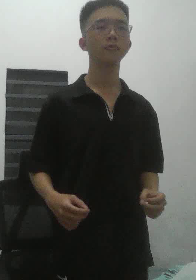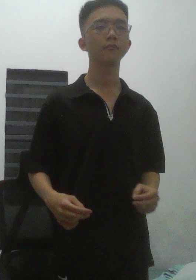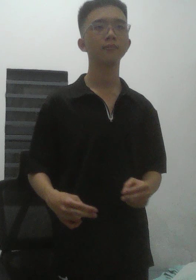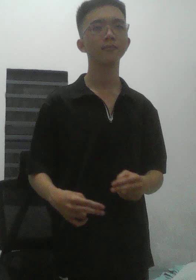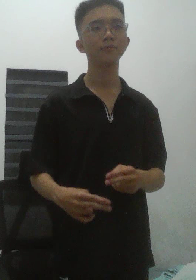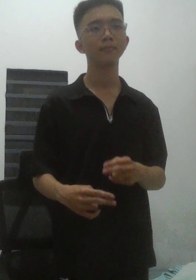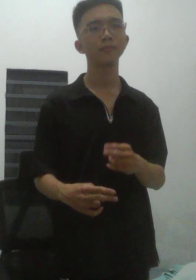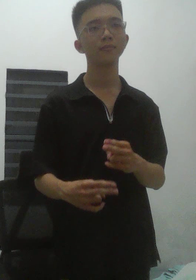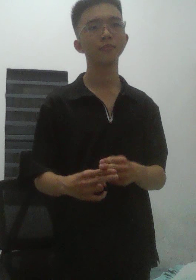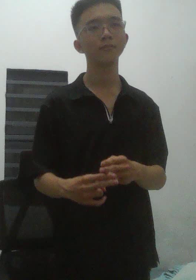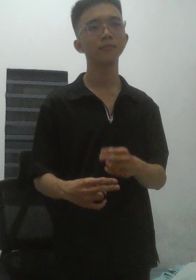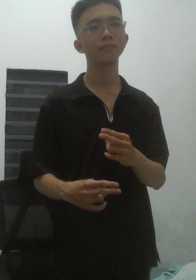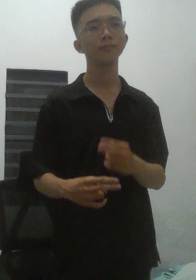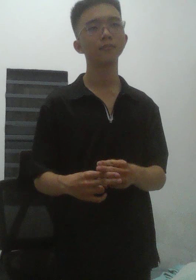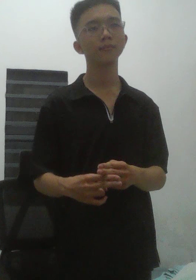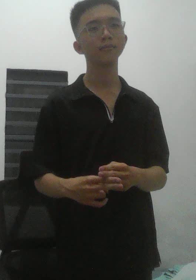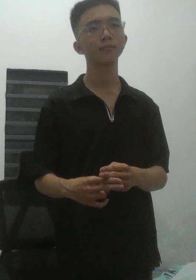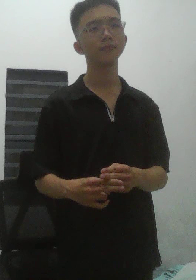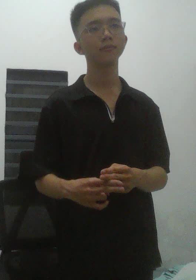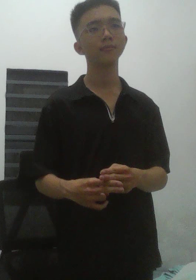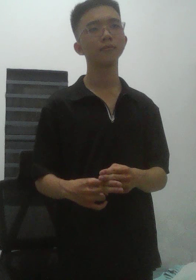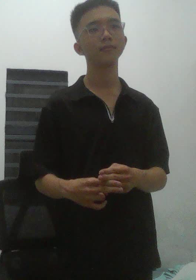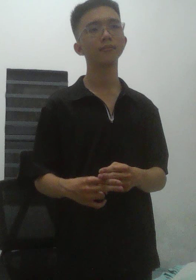ten